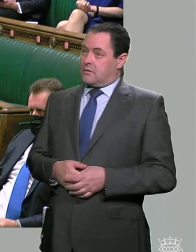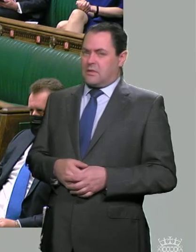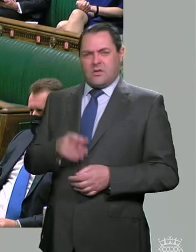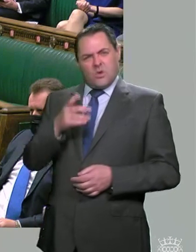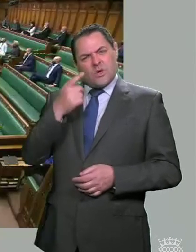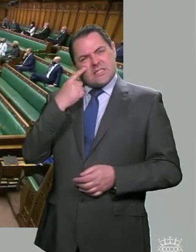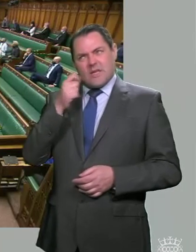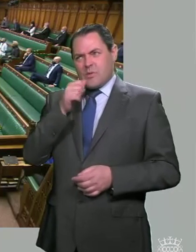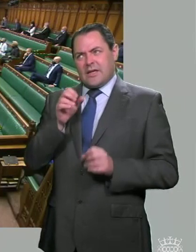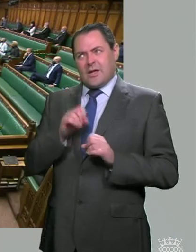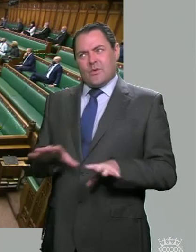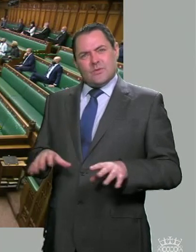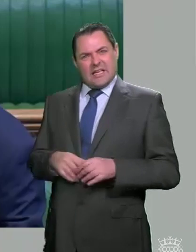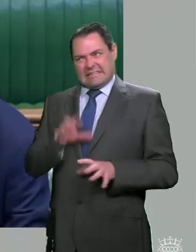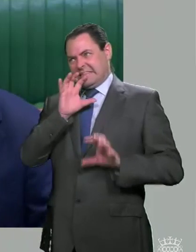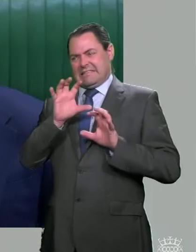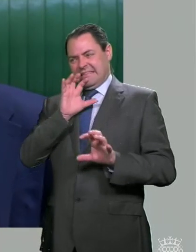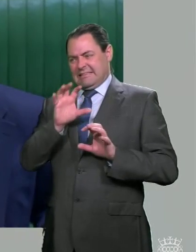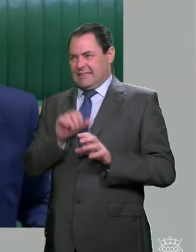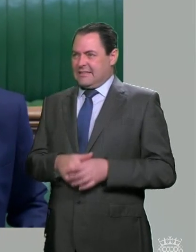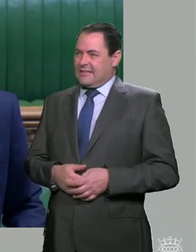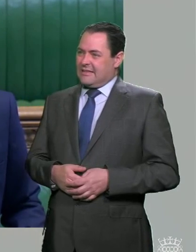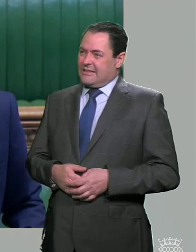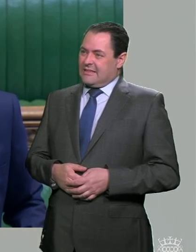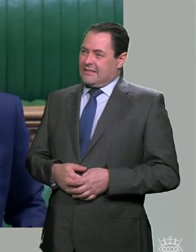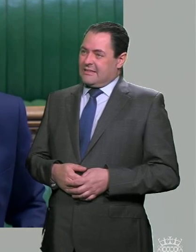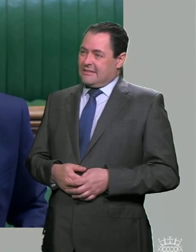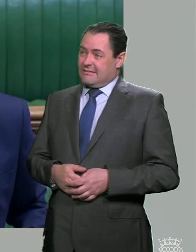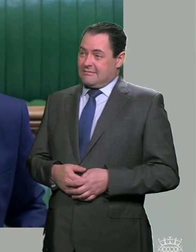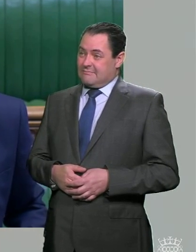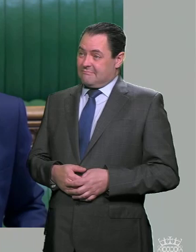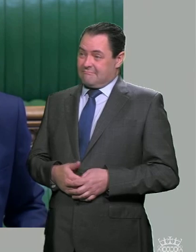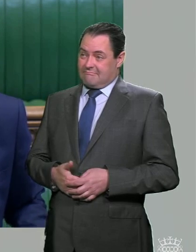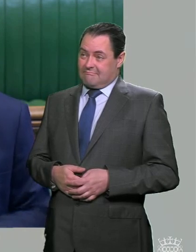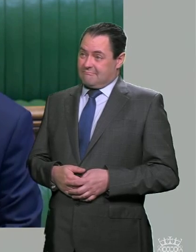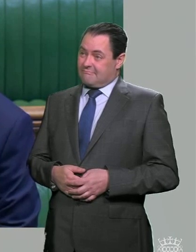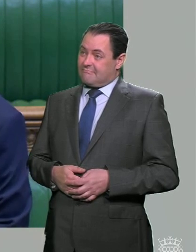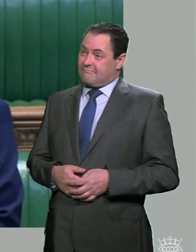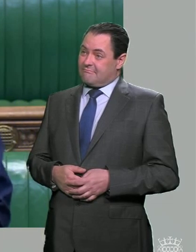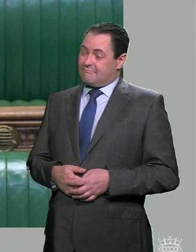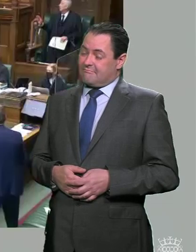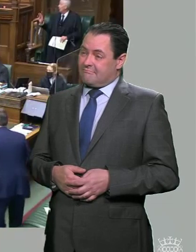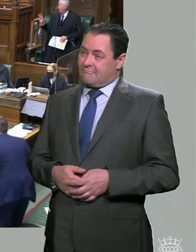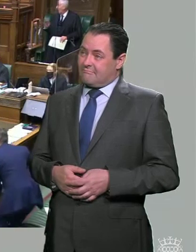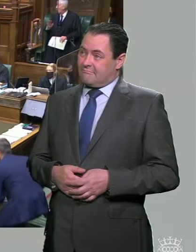You can always tell when he is losing, Mr Speaker.